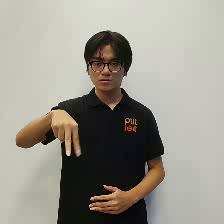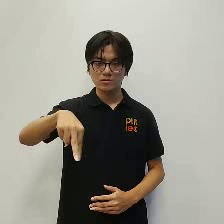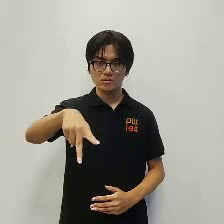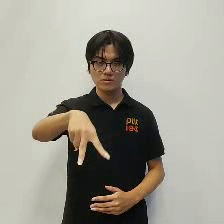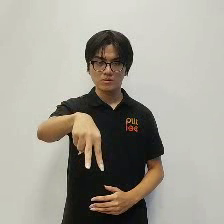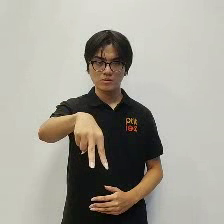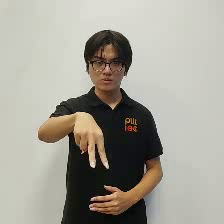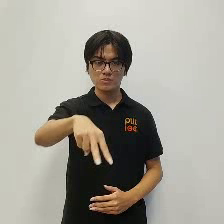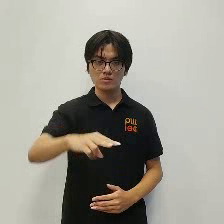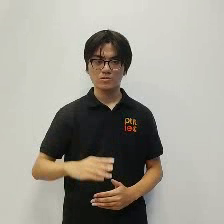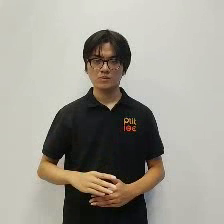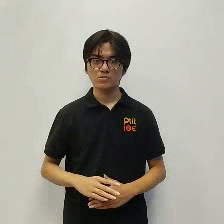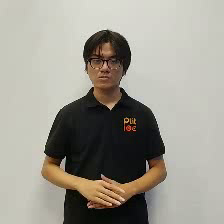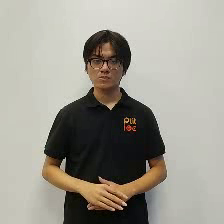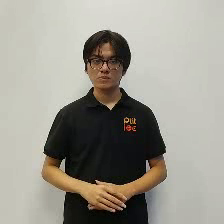Đi